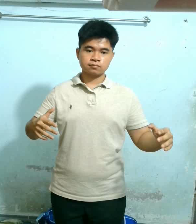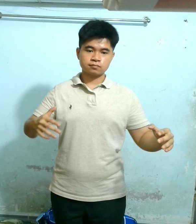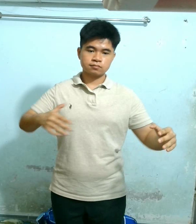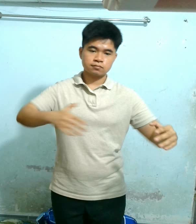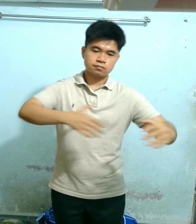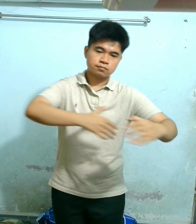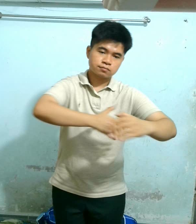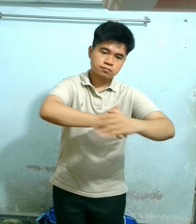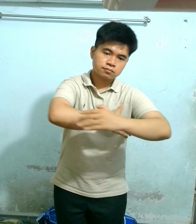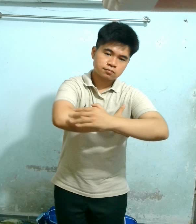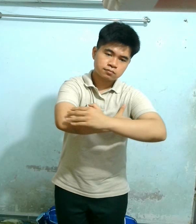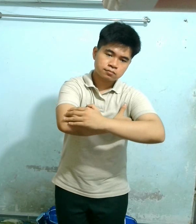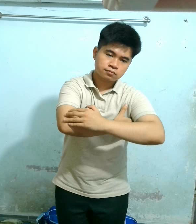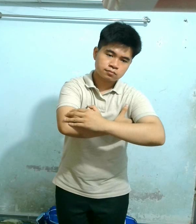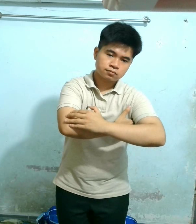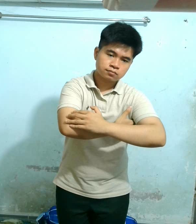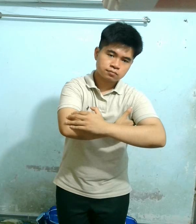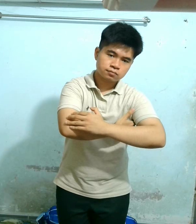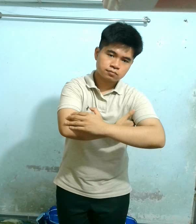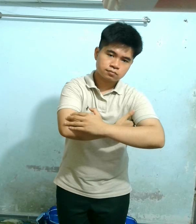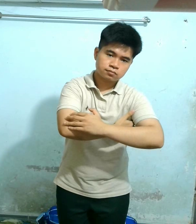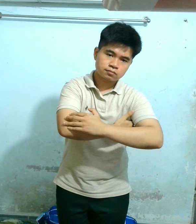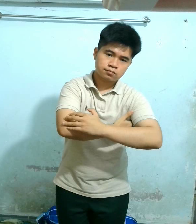om